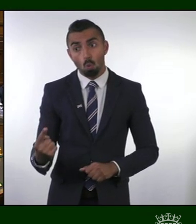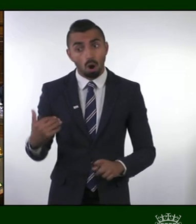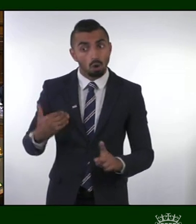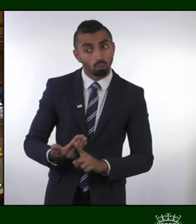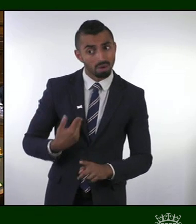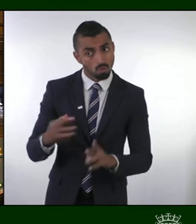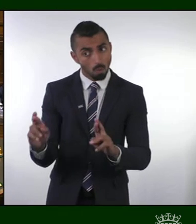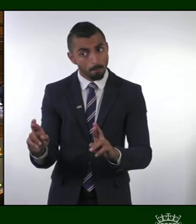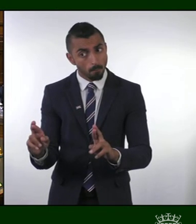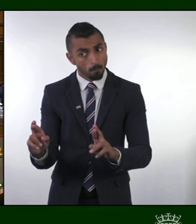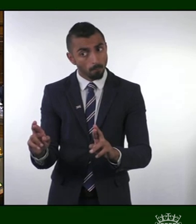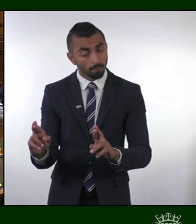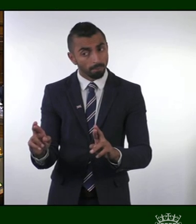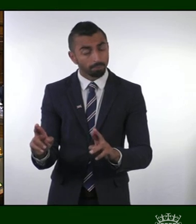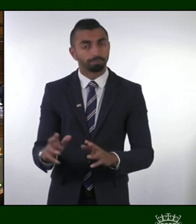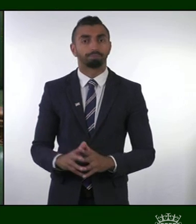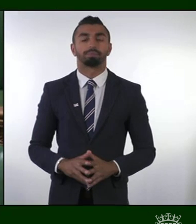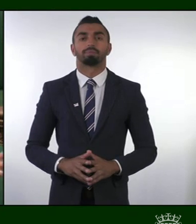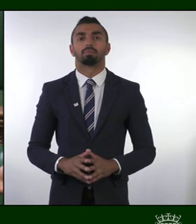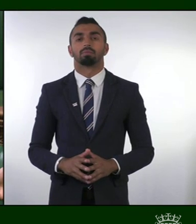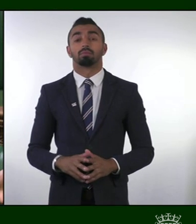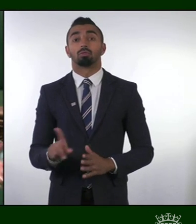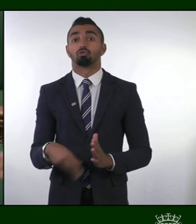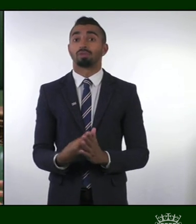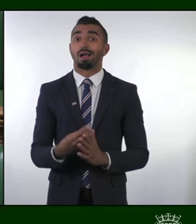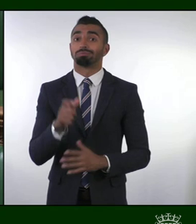I very much thank my right honourable Friend for that support.